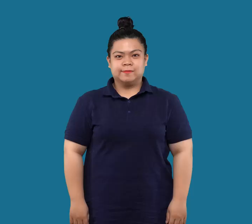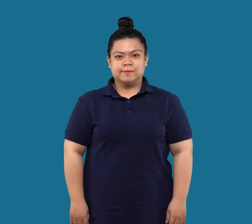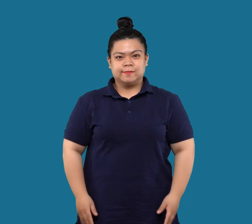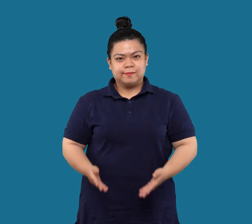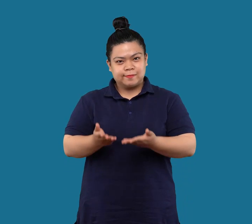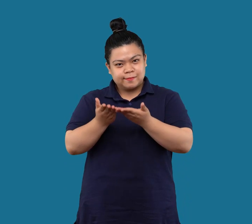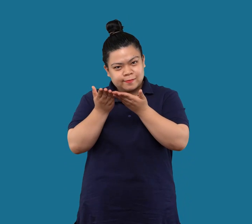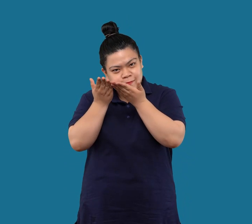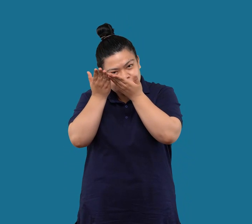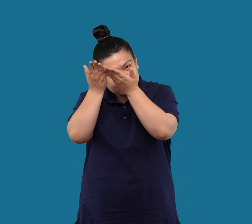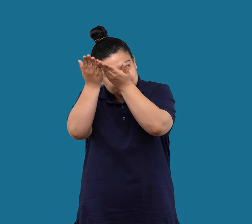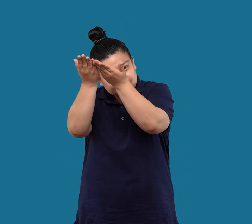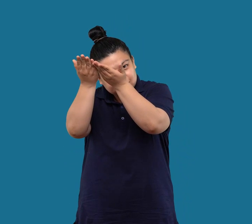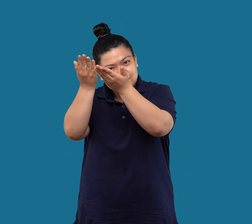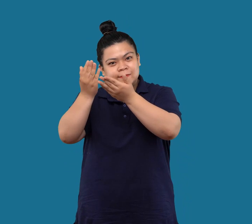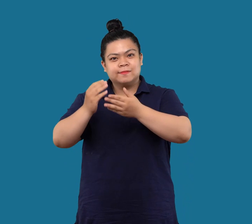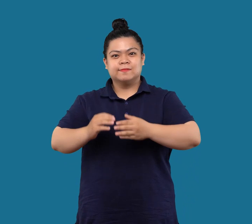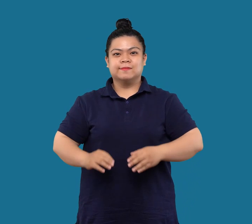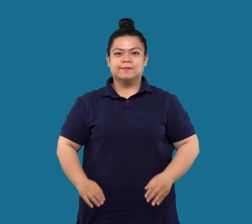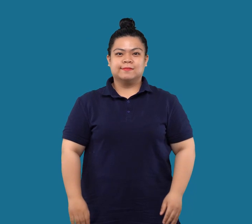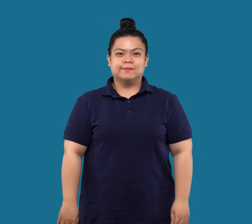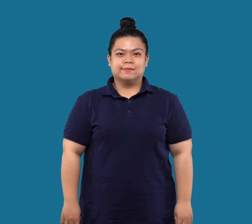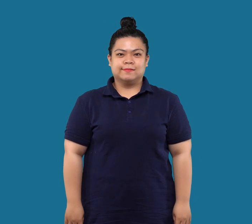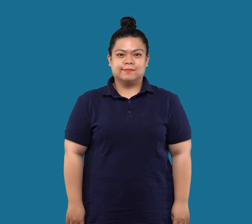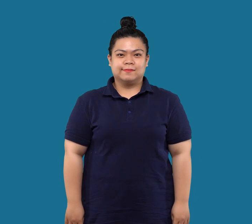lễ vật